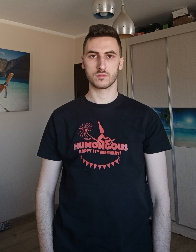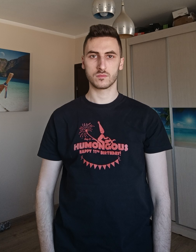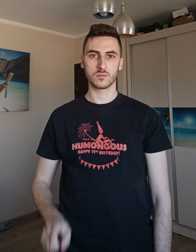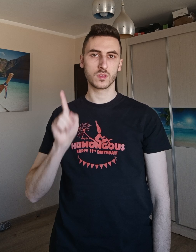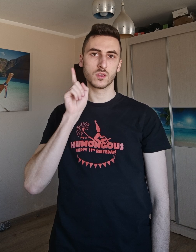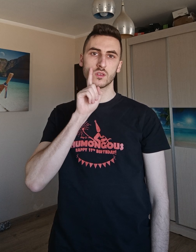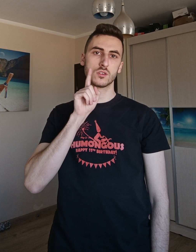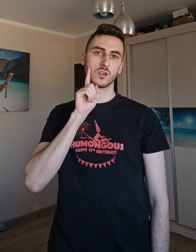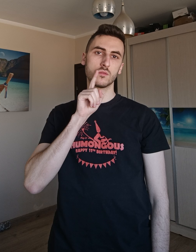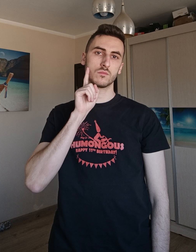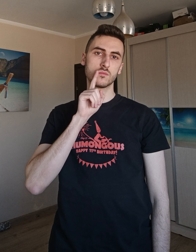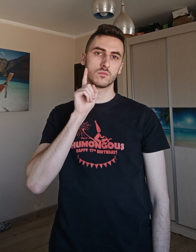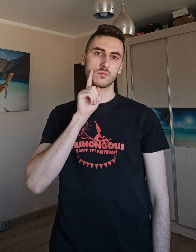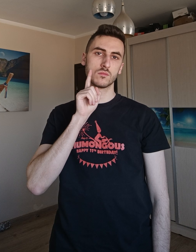שם